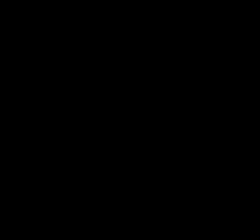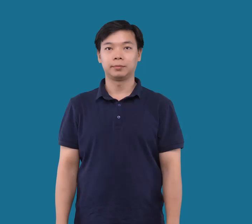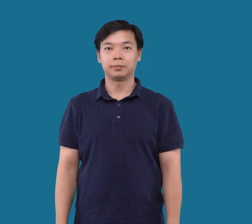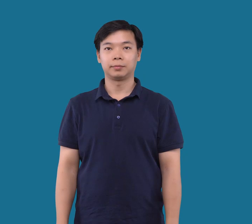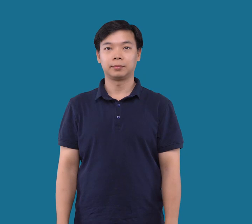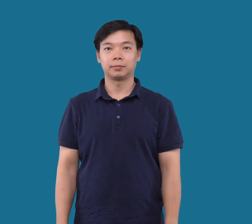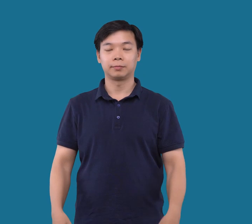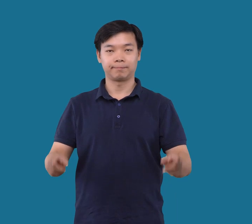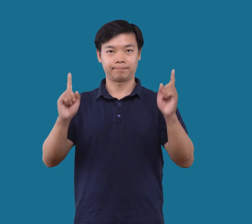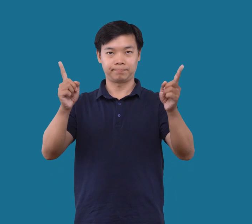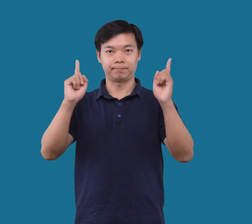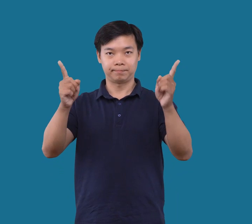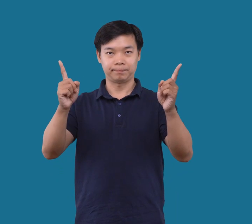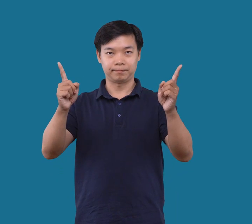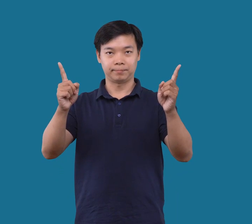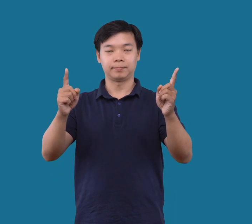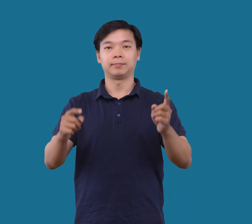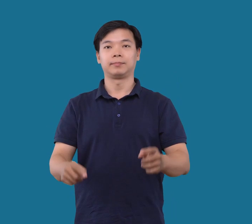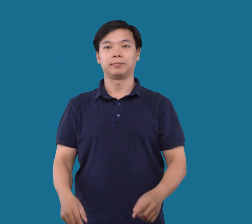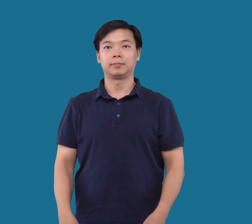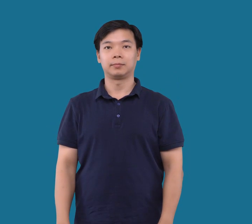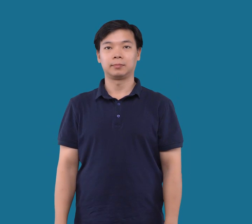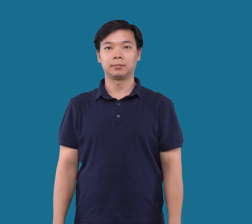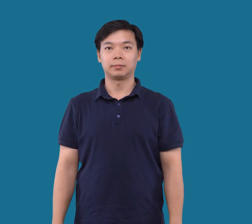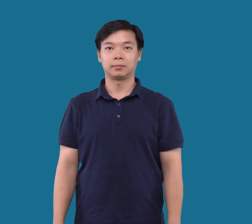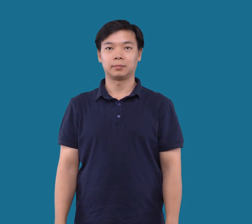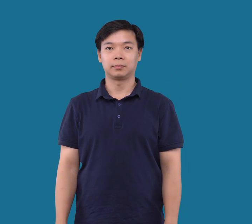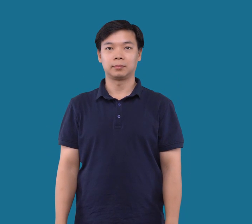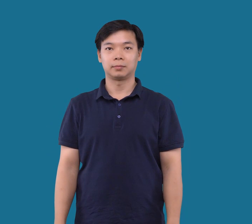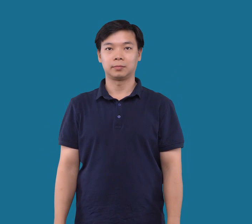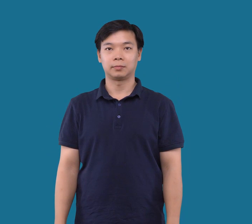đoạn thẳng